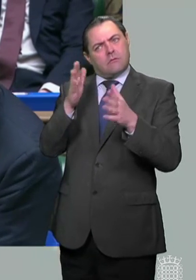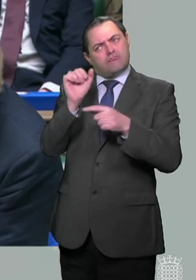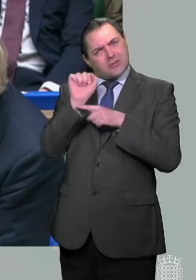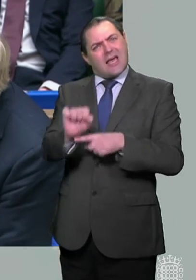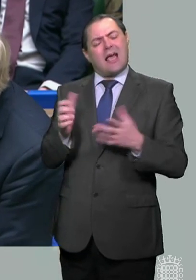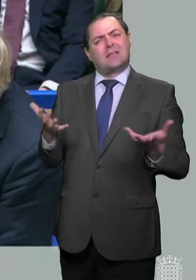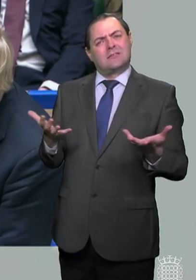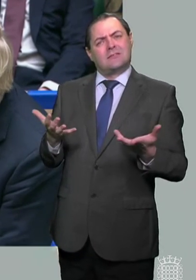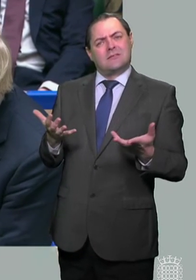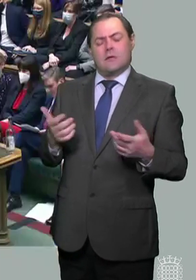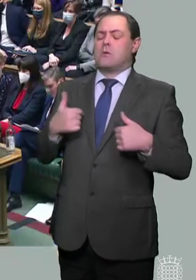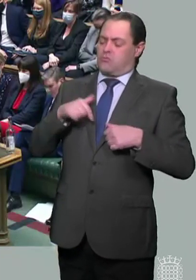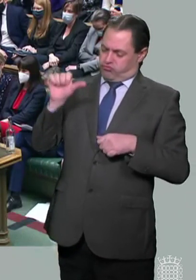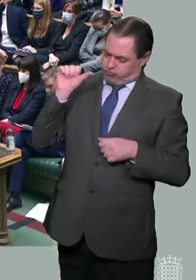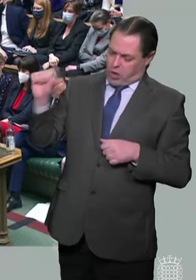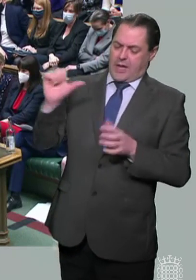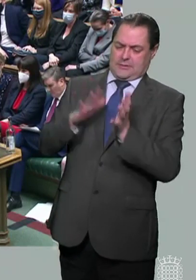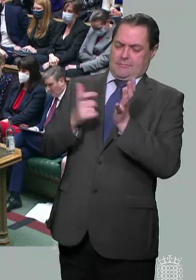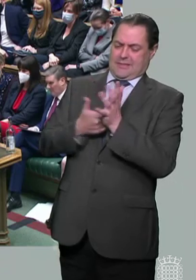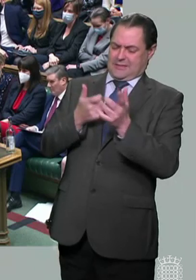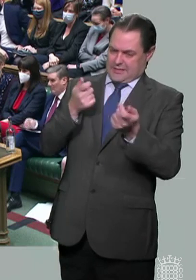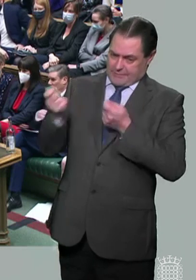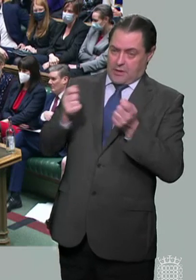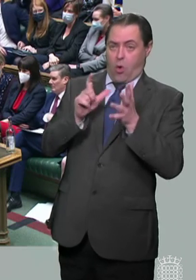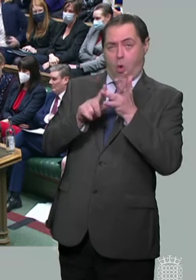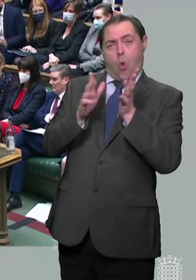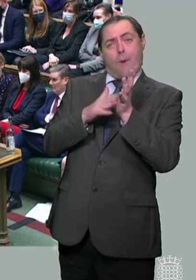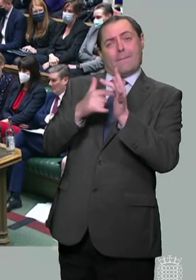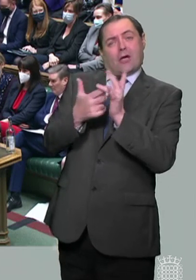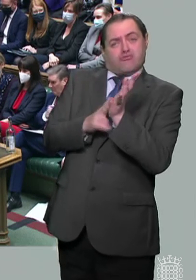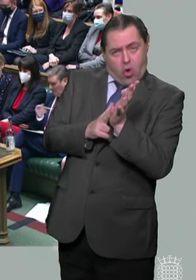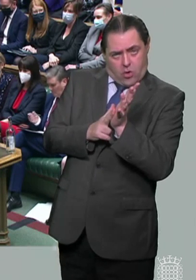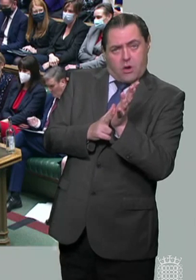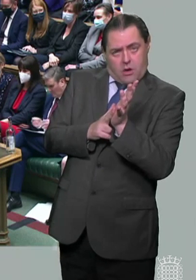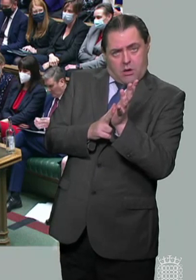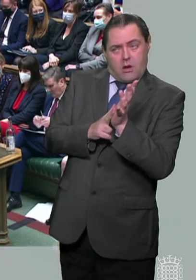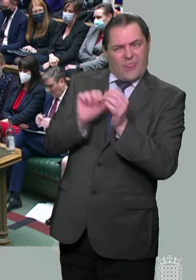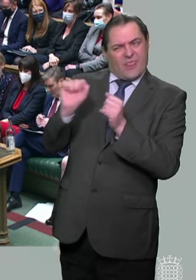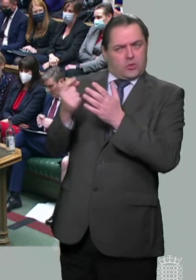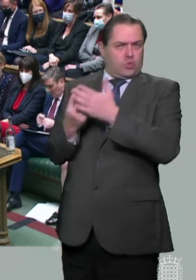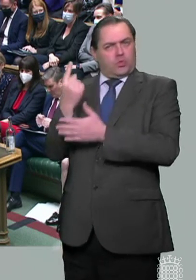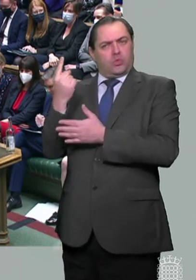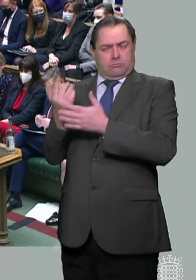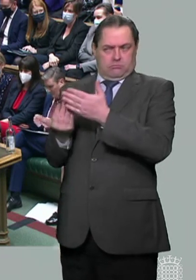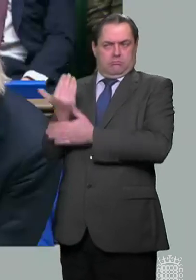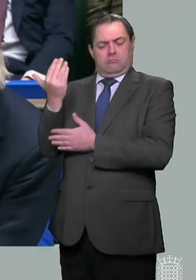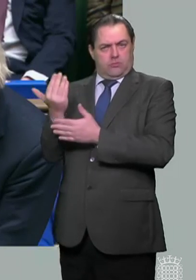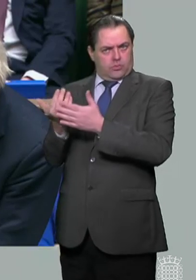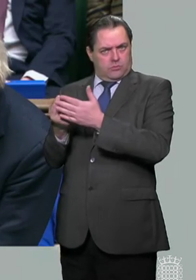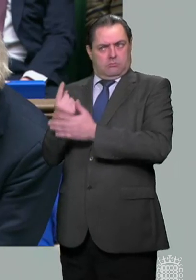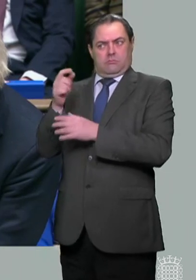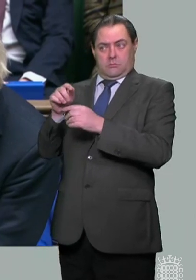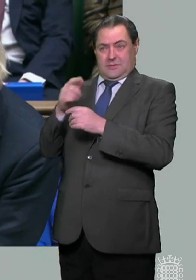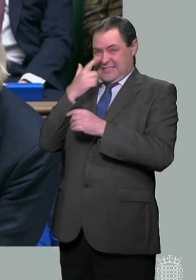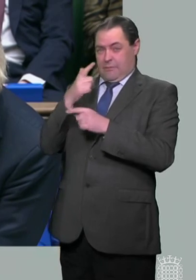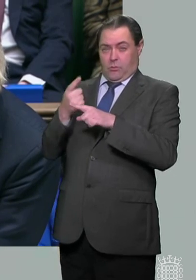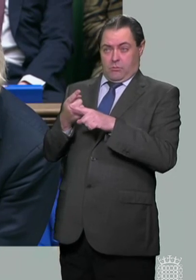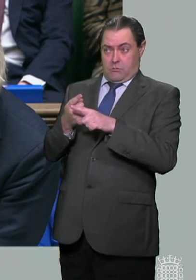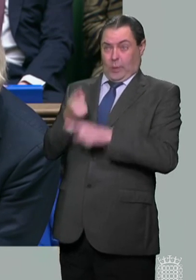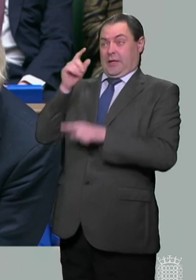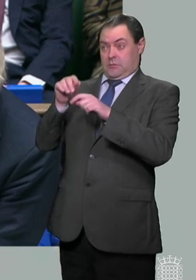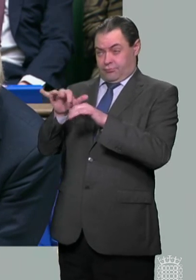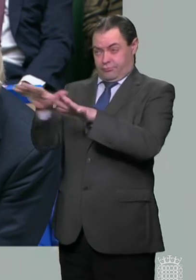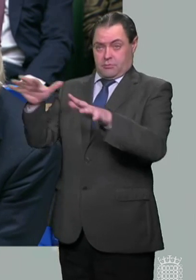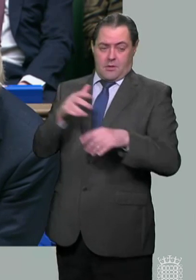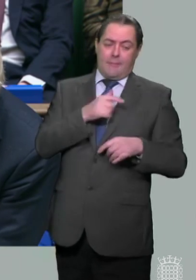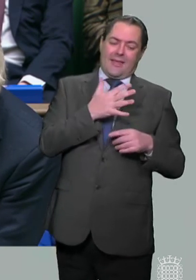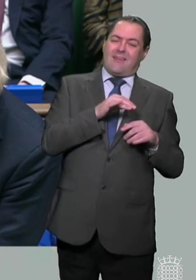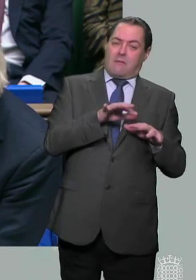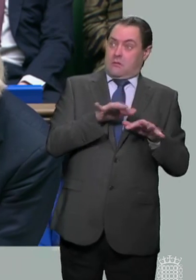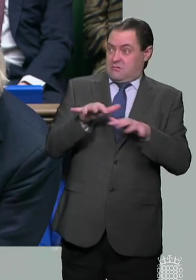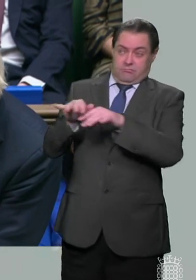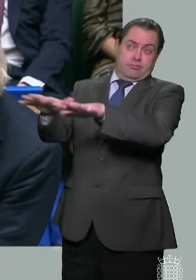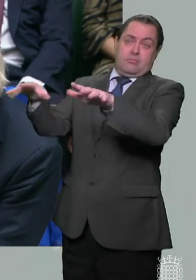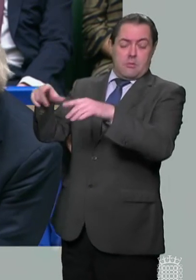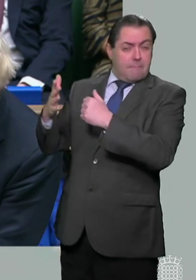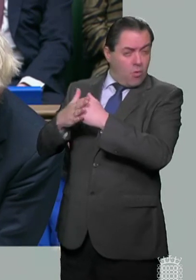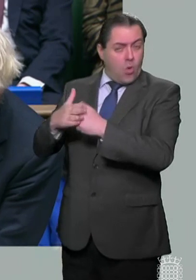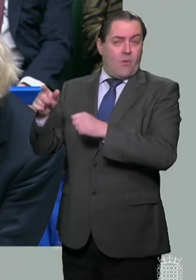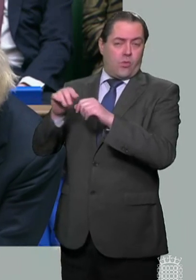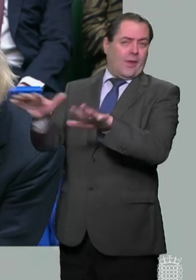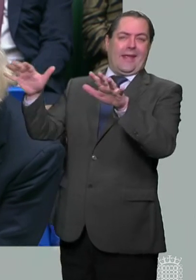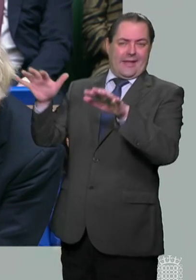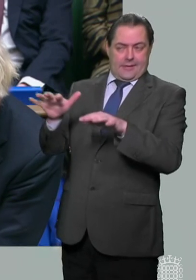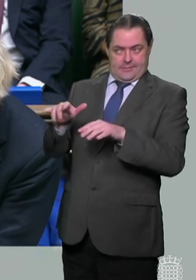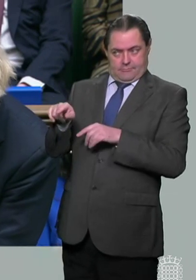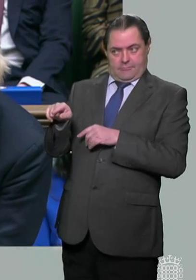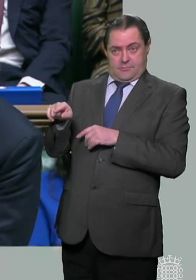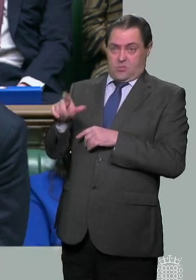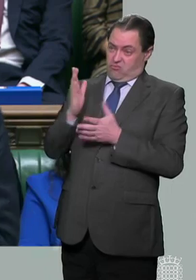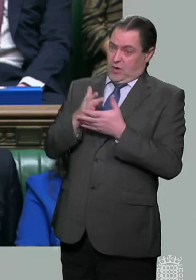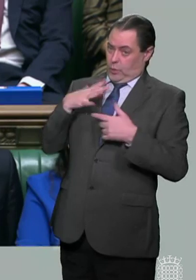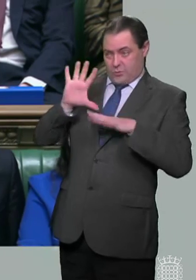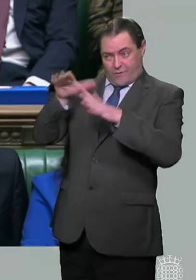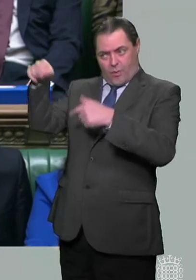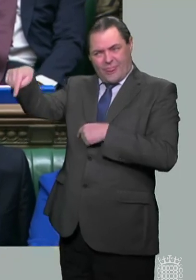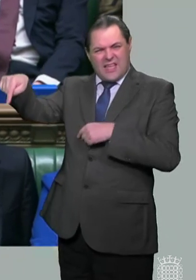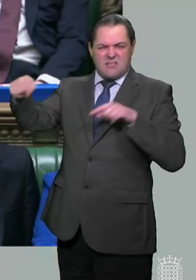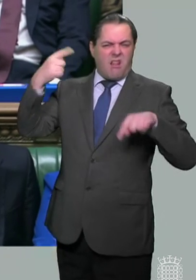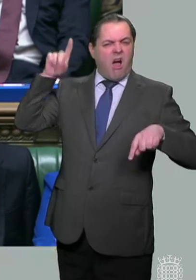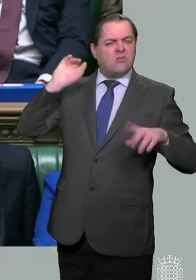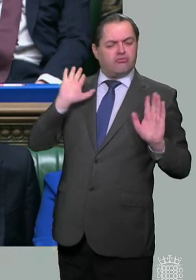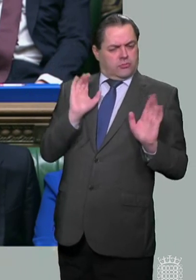The right honourable and learned Gentleman is indeed right that we now have, in the omicron variant, a variant that is spreading much faster than any that we have seen before, and, with great respect to him, that is what we need to focus on.